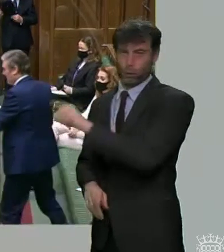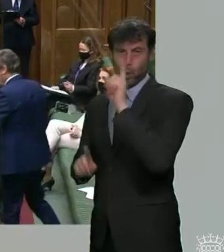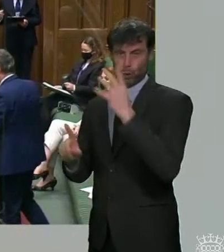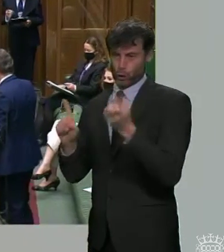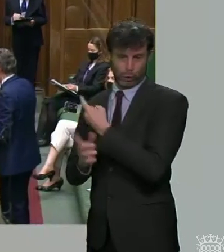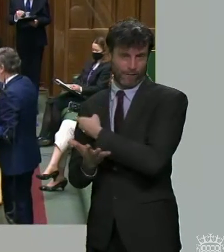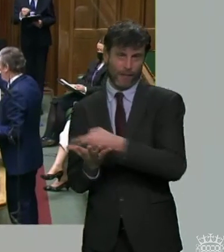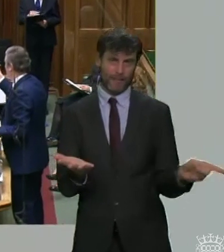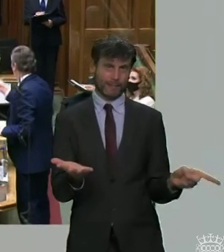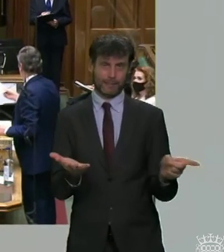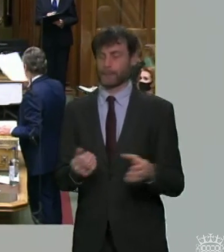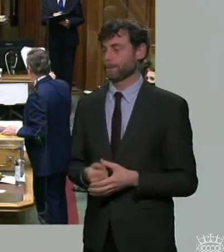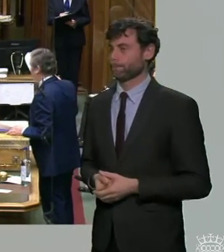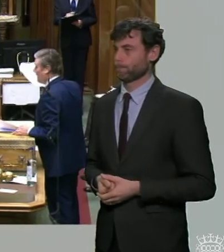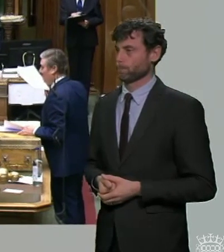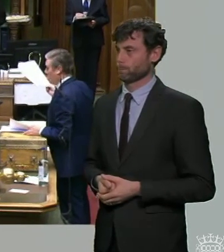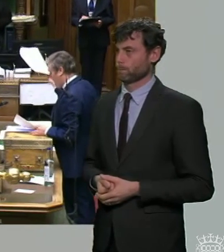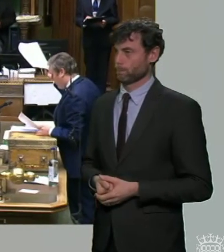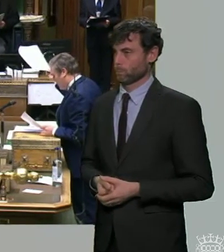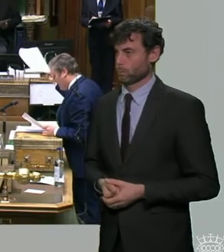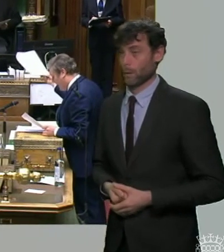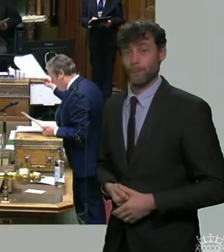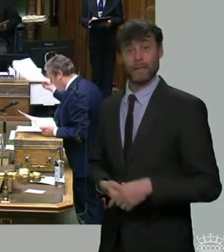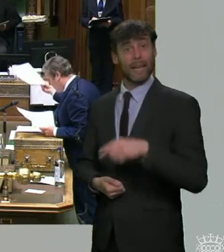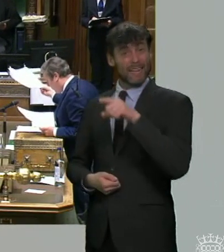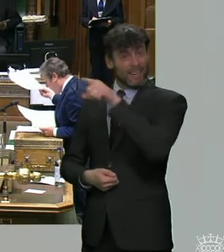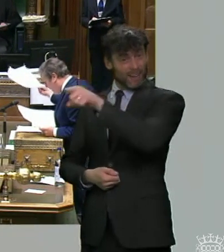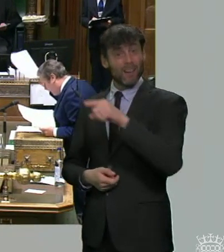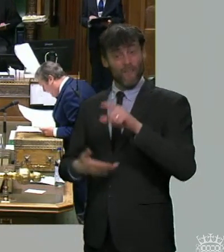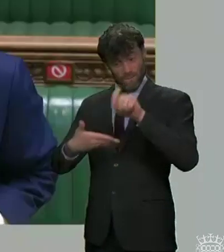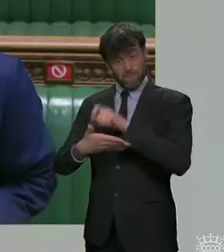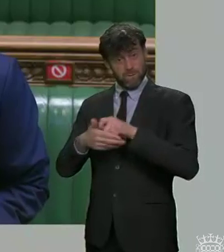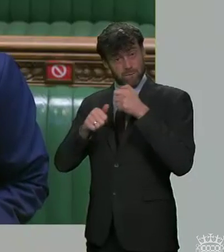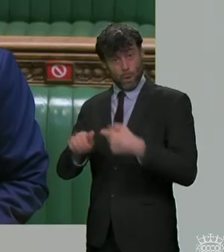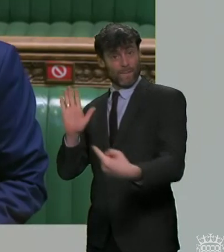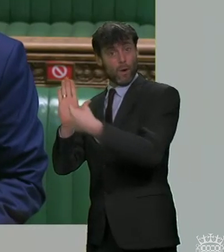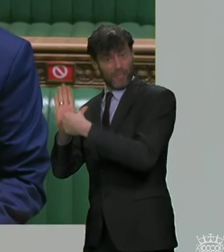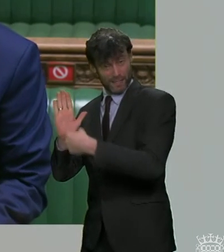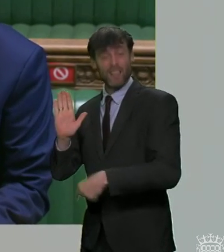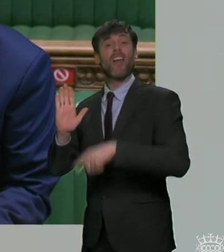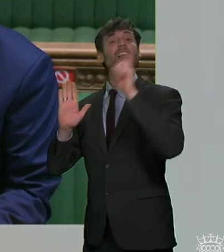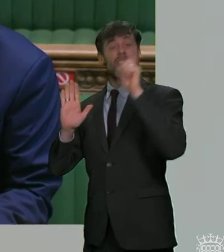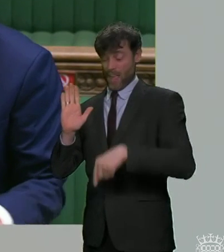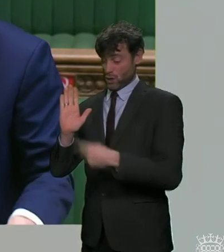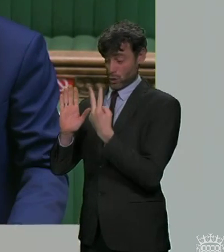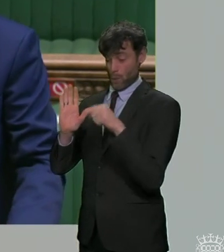The Prime Minister says that he voted for it; he did. Now he has ripped it up—2.1% ripped up.